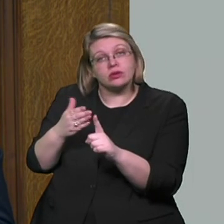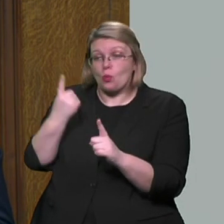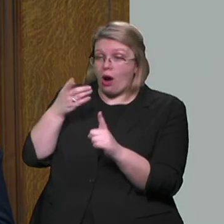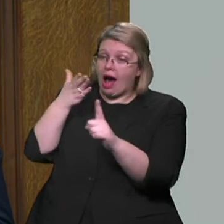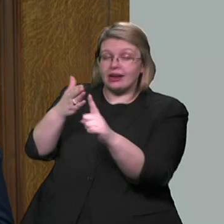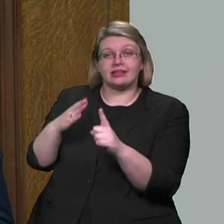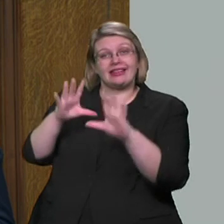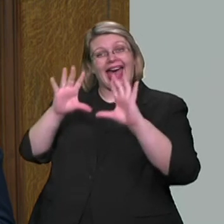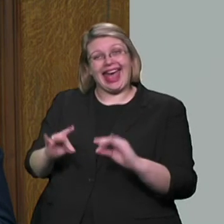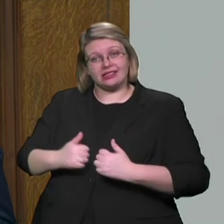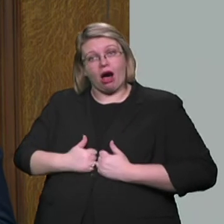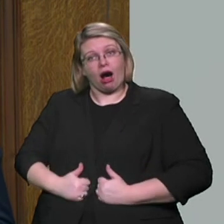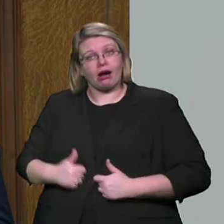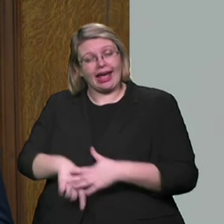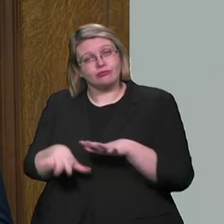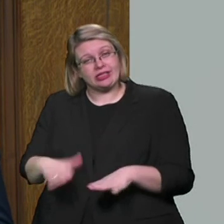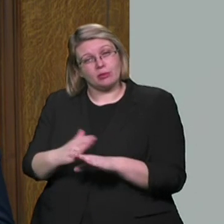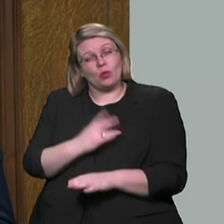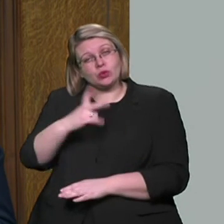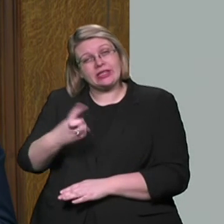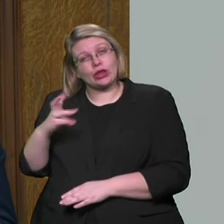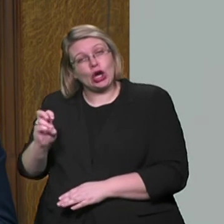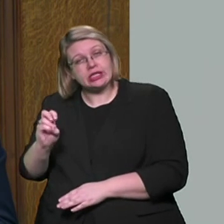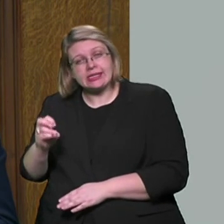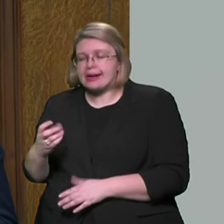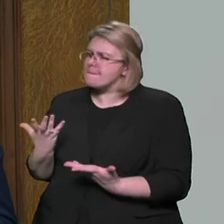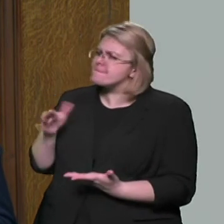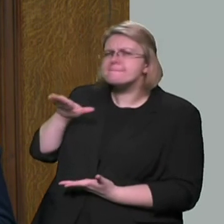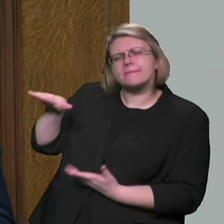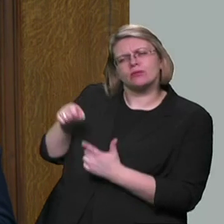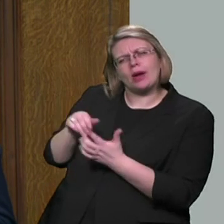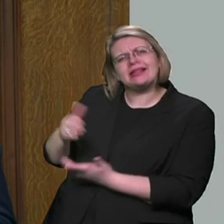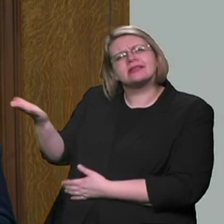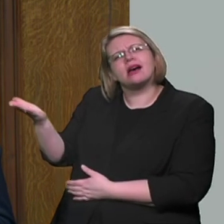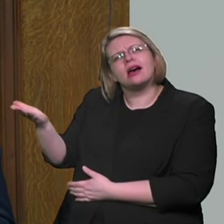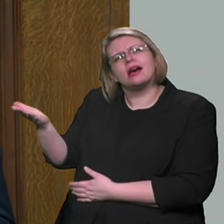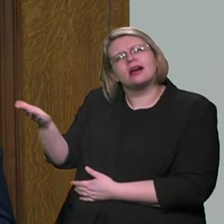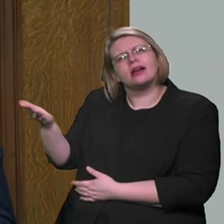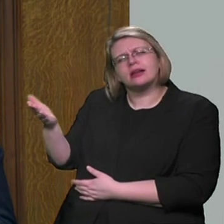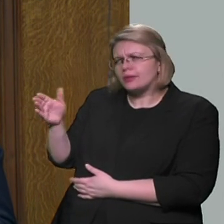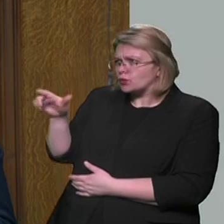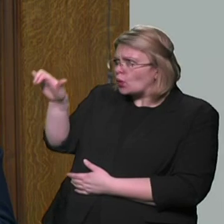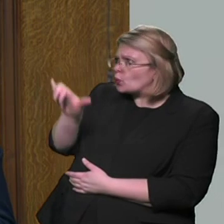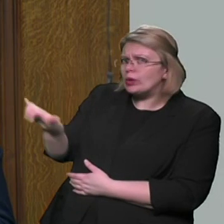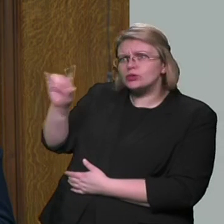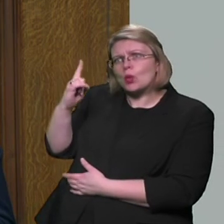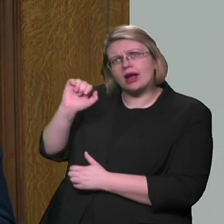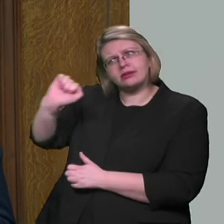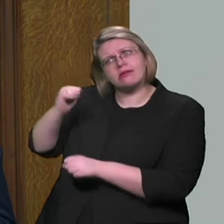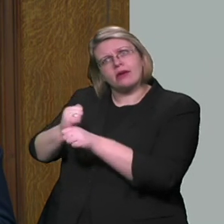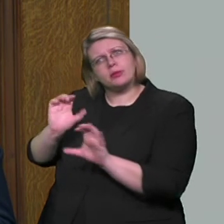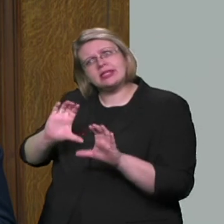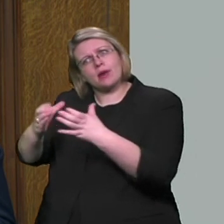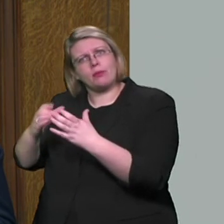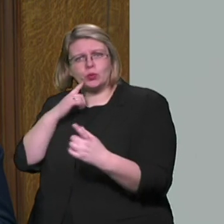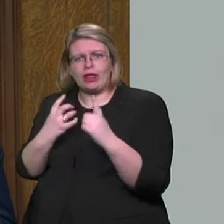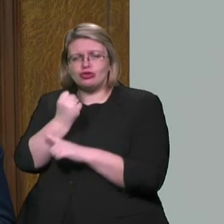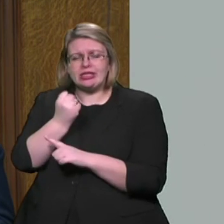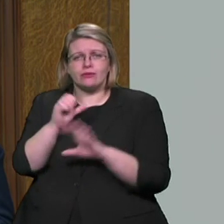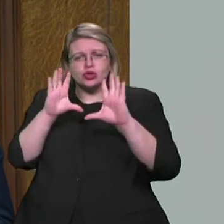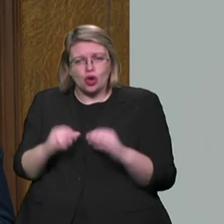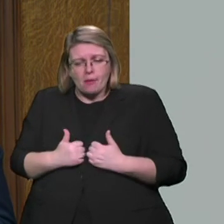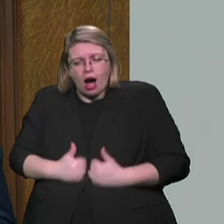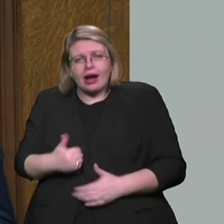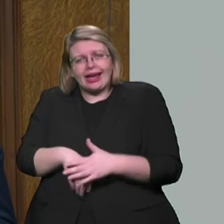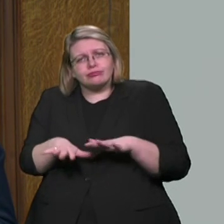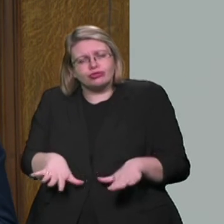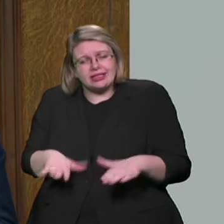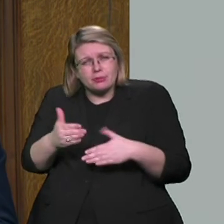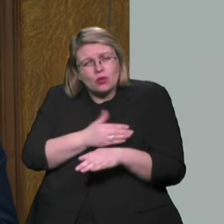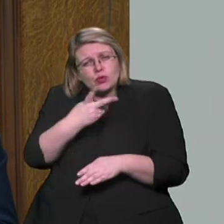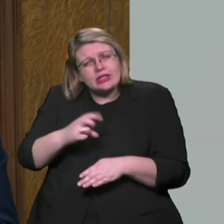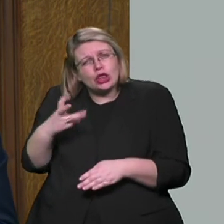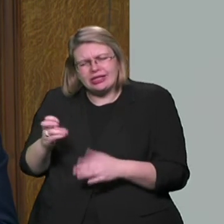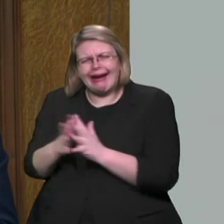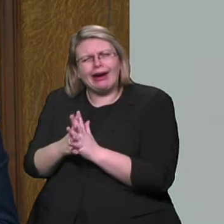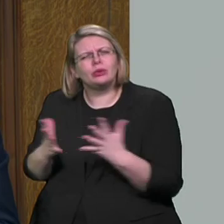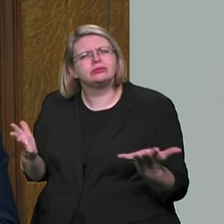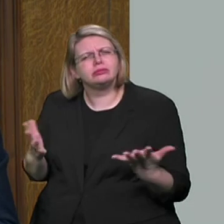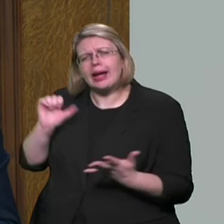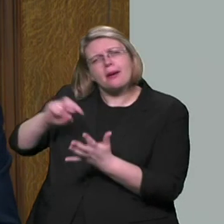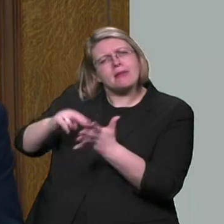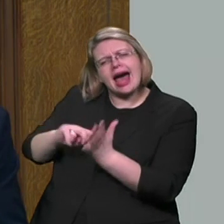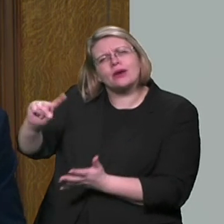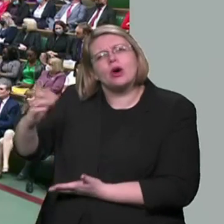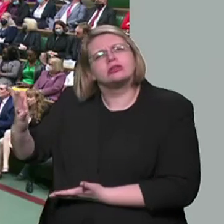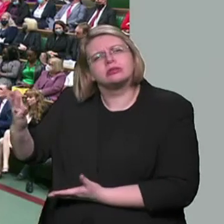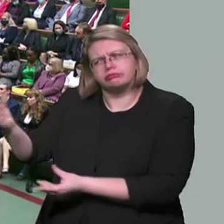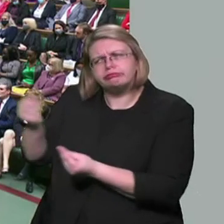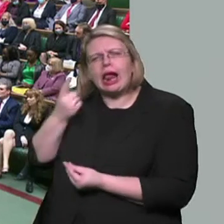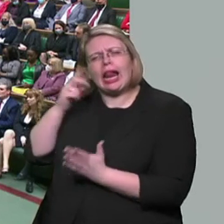Can the Prime Minister tell me who, and what Department, is responsible for delivering the goal of ending hunger domestically, and can he send me a copy of the plan to deliver it?